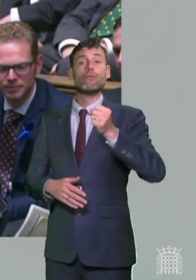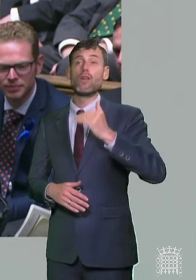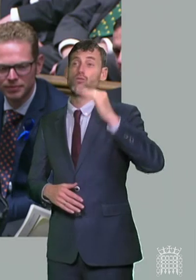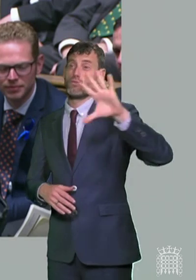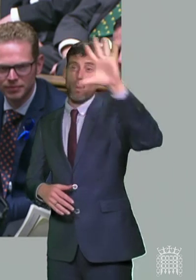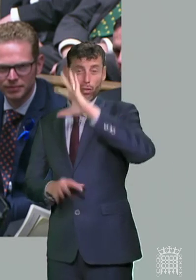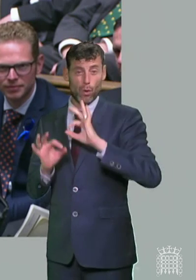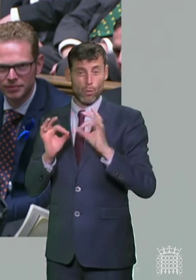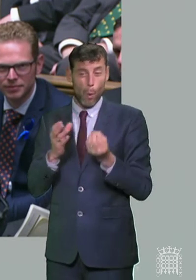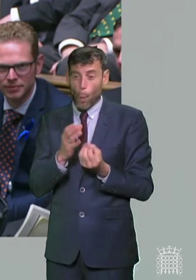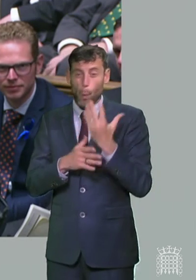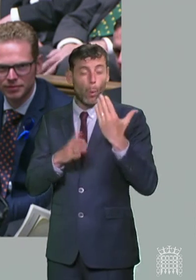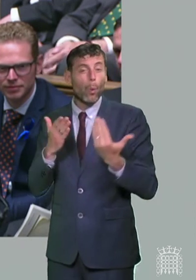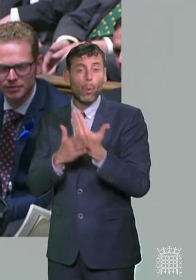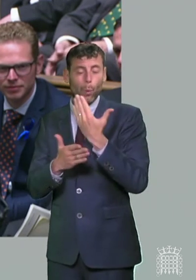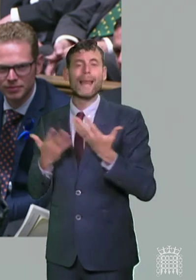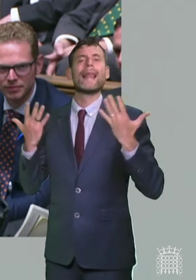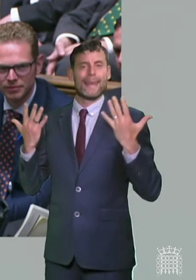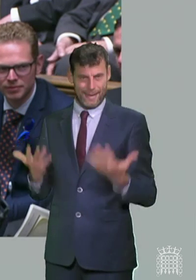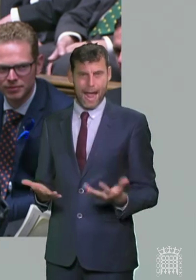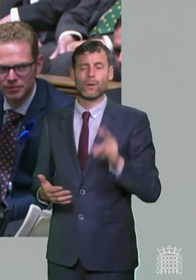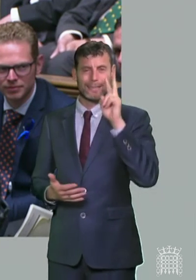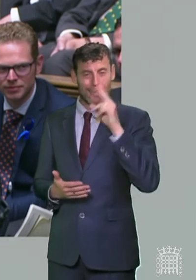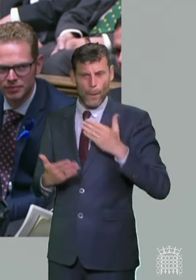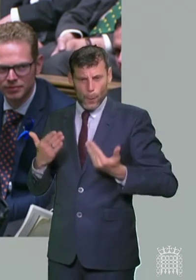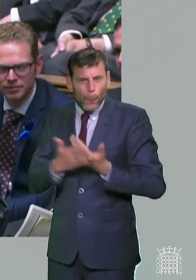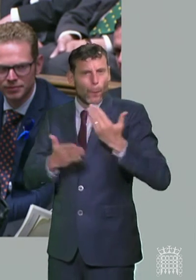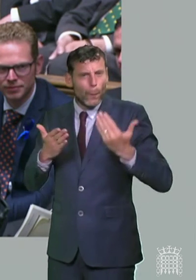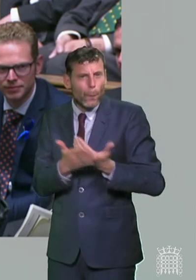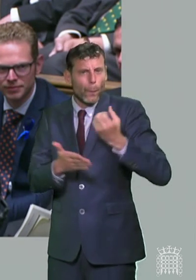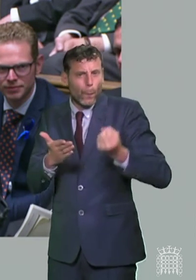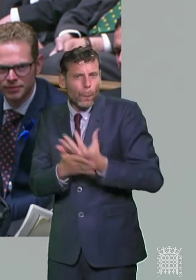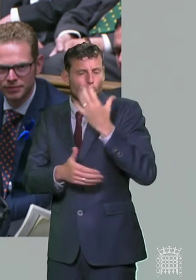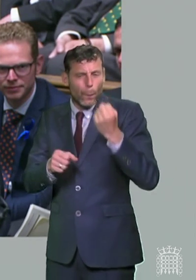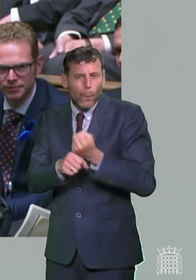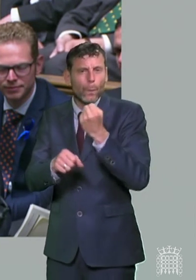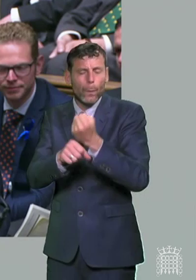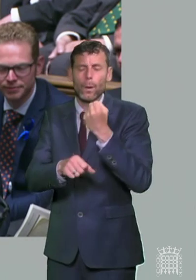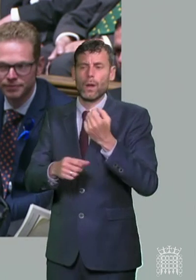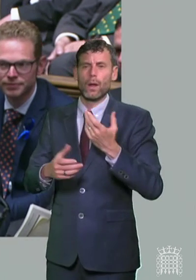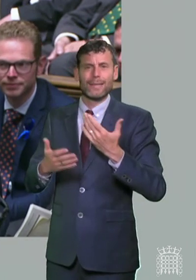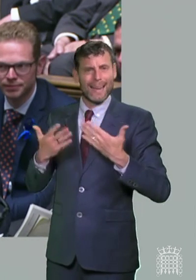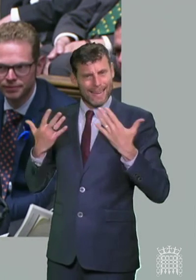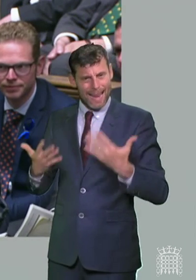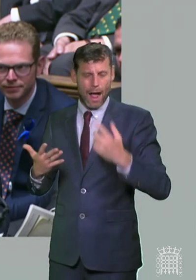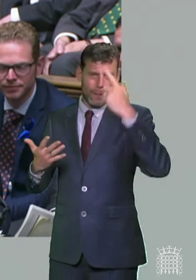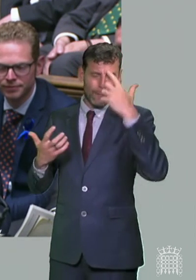We have, though, seen some lost as the industry has had to suspend some services while it catches up on driver training lost during the pandemic.